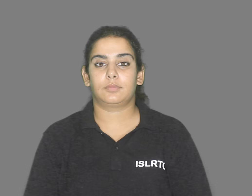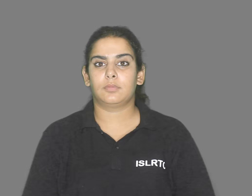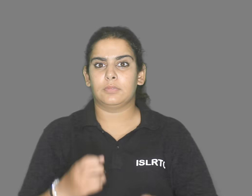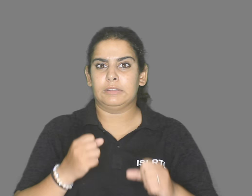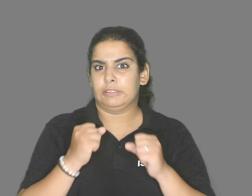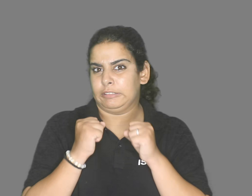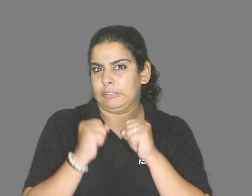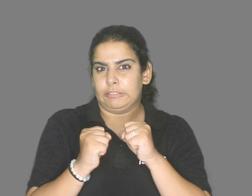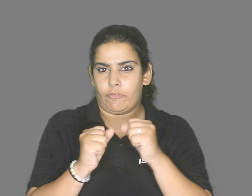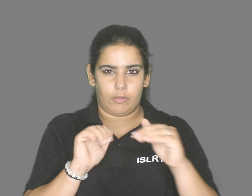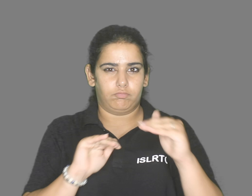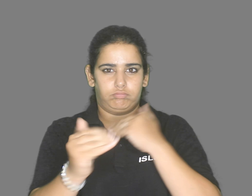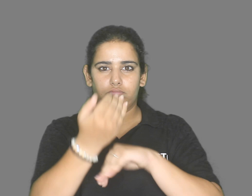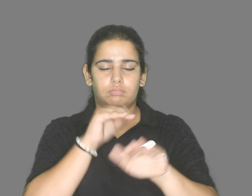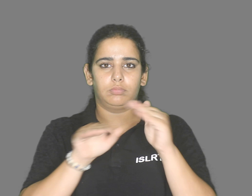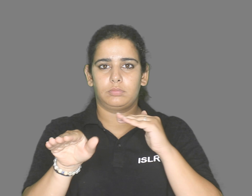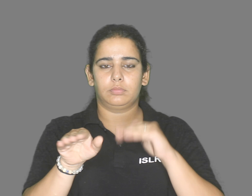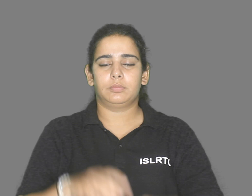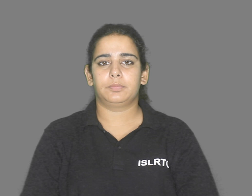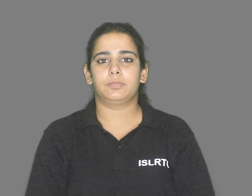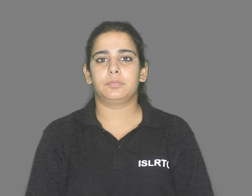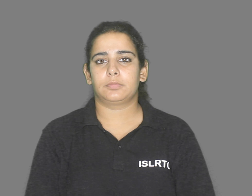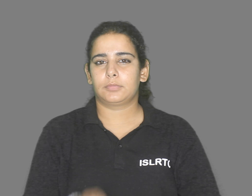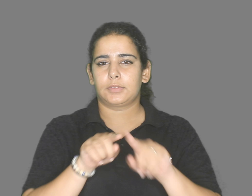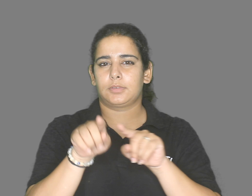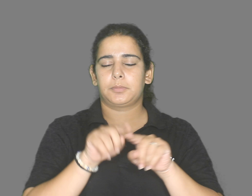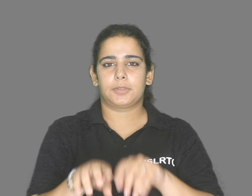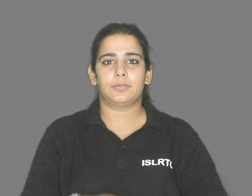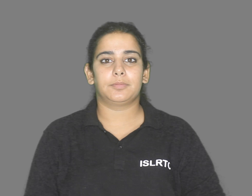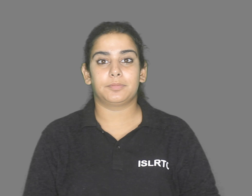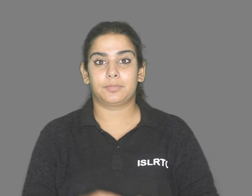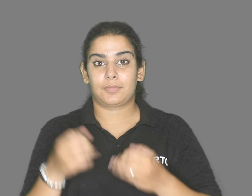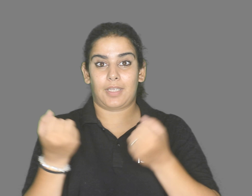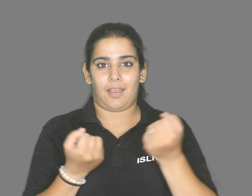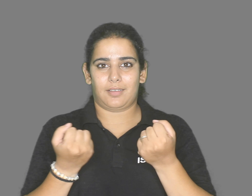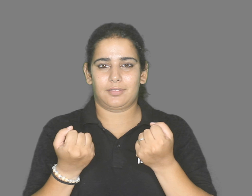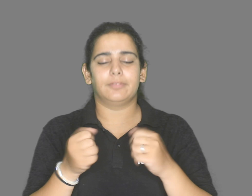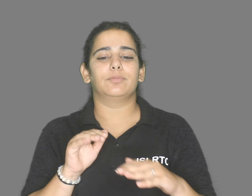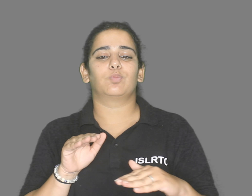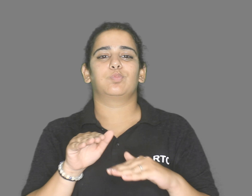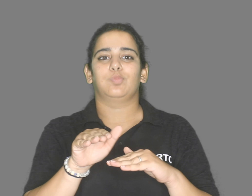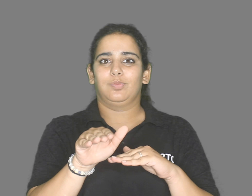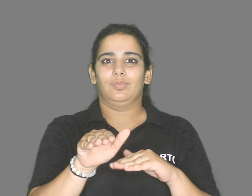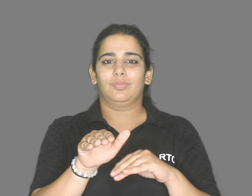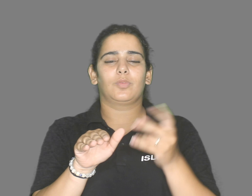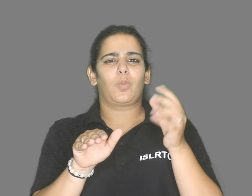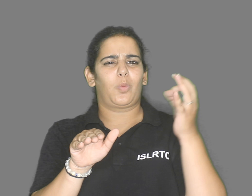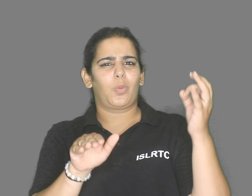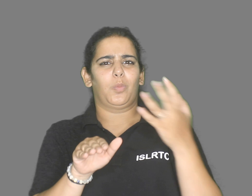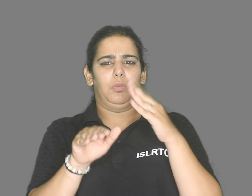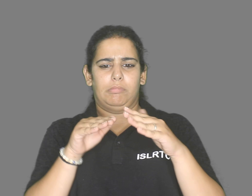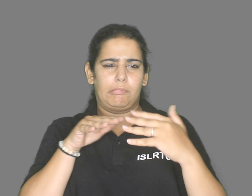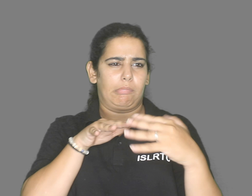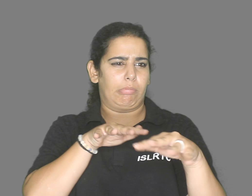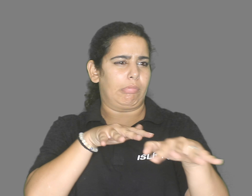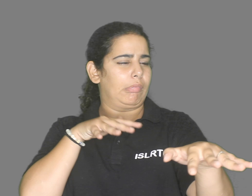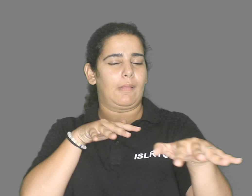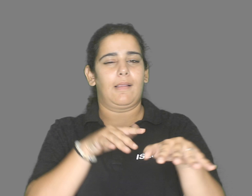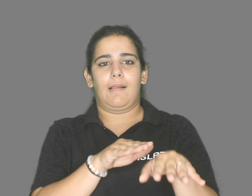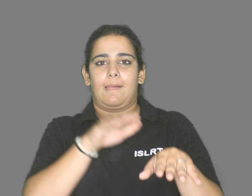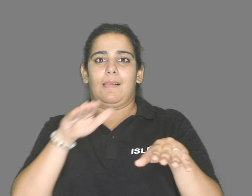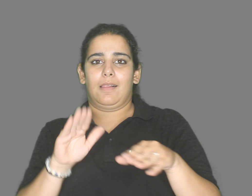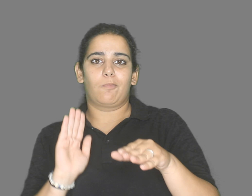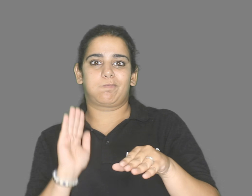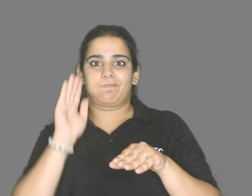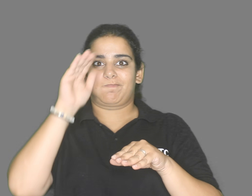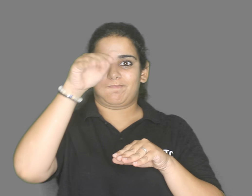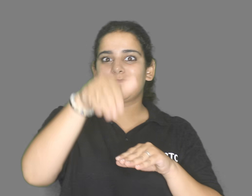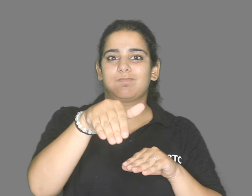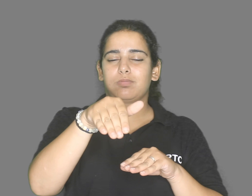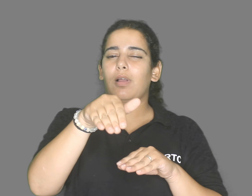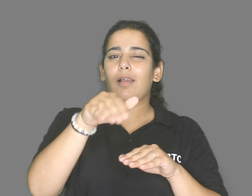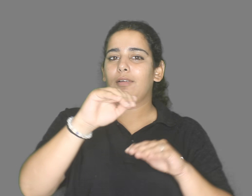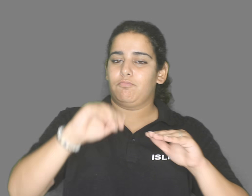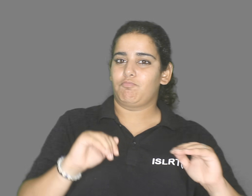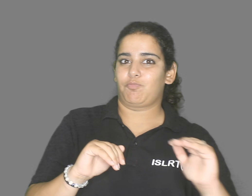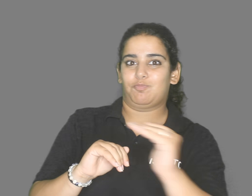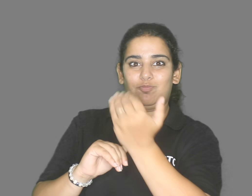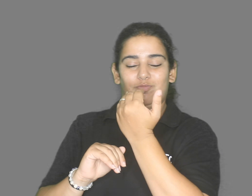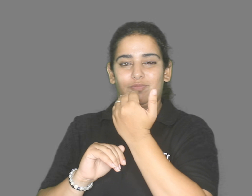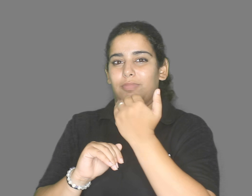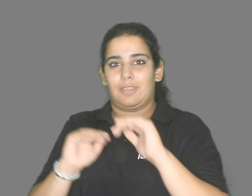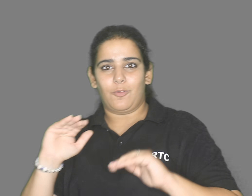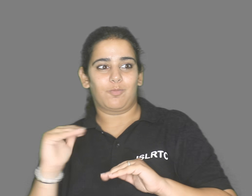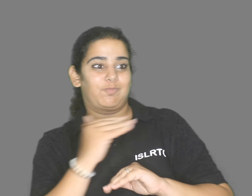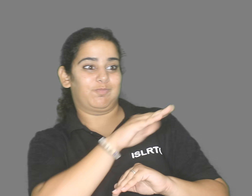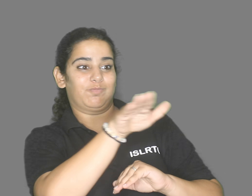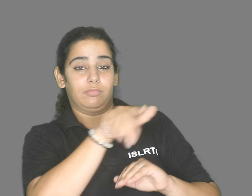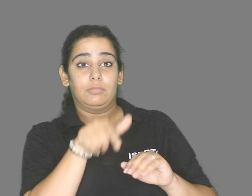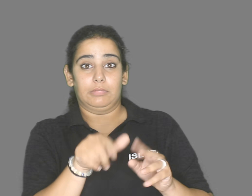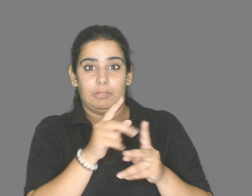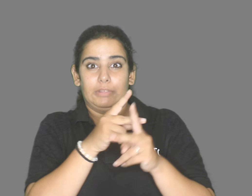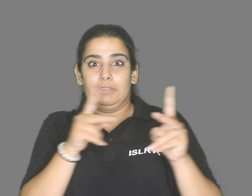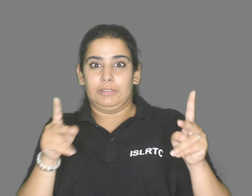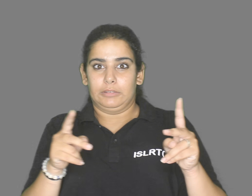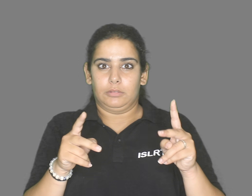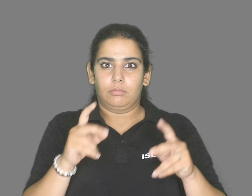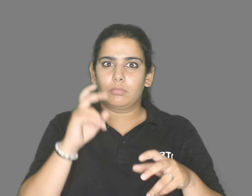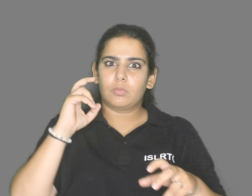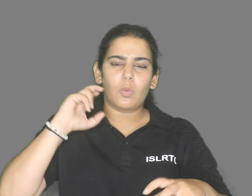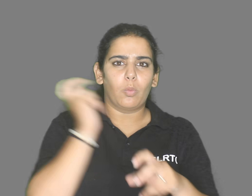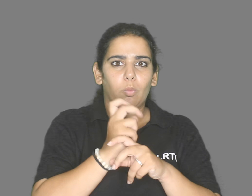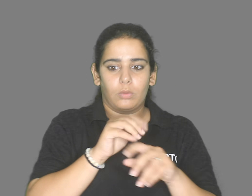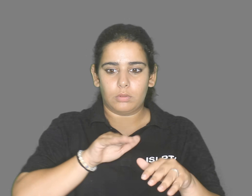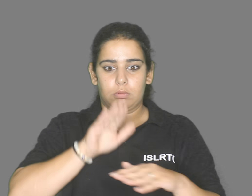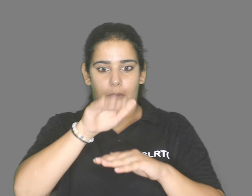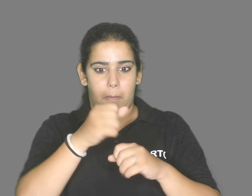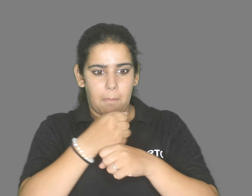Hard infrastructure The physical system needed to run a modern industrialized nation Examples include roads highways and bridges as well as the assets